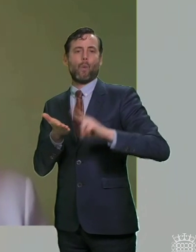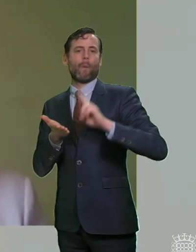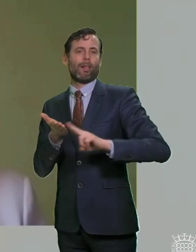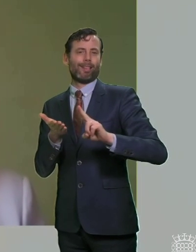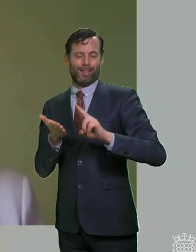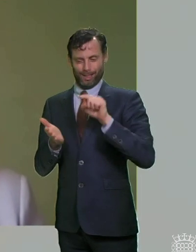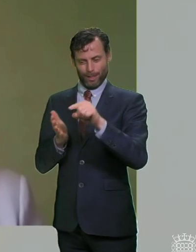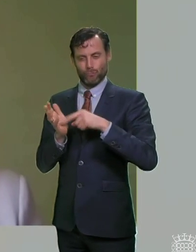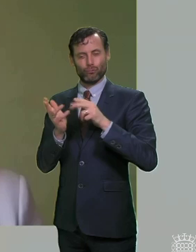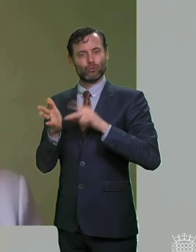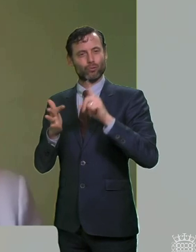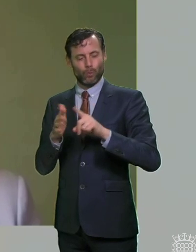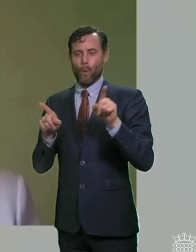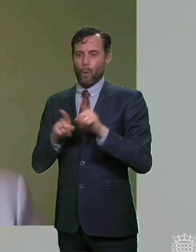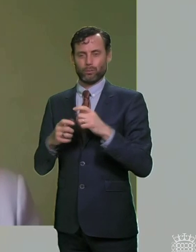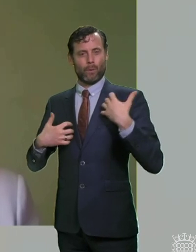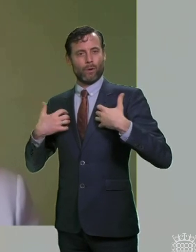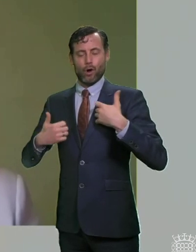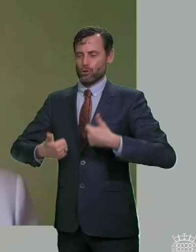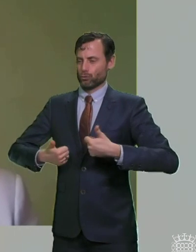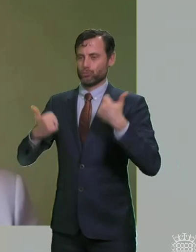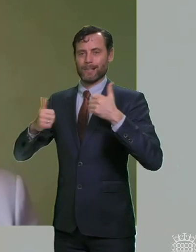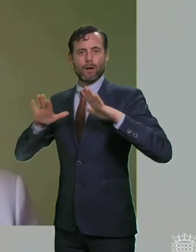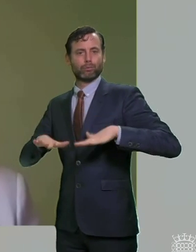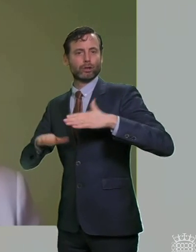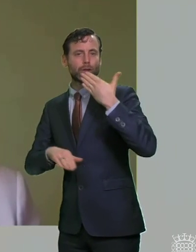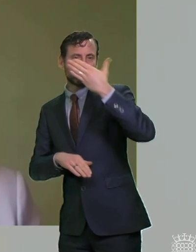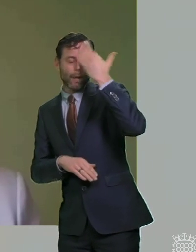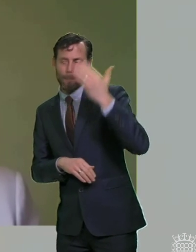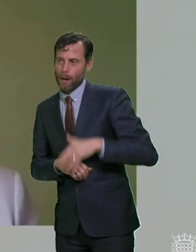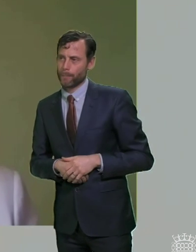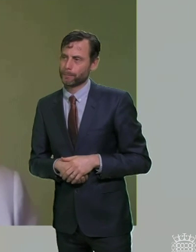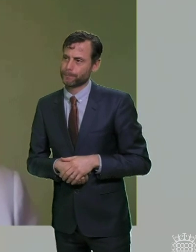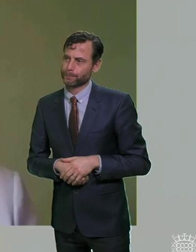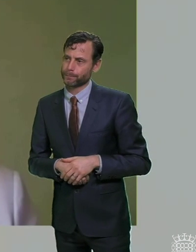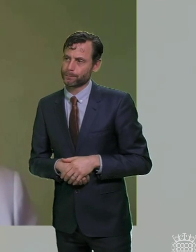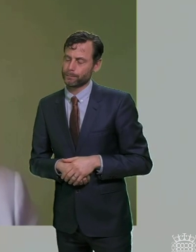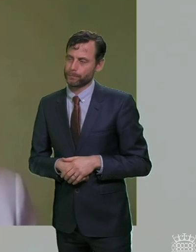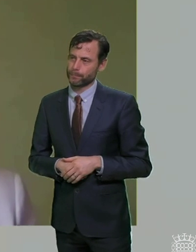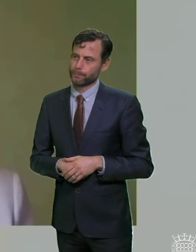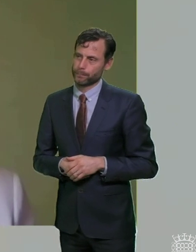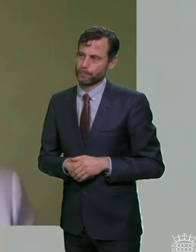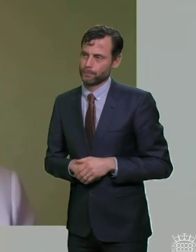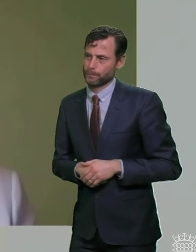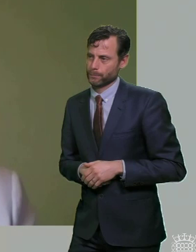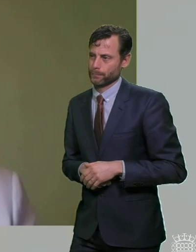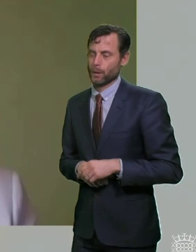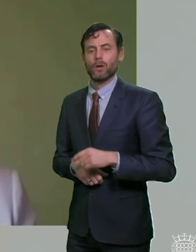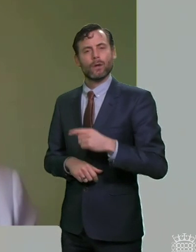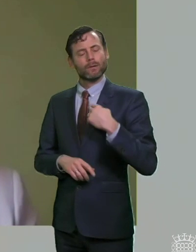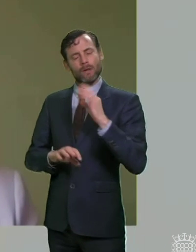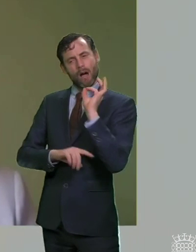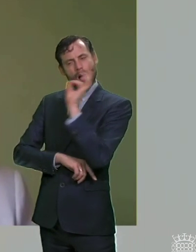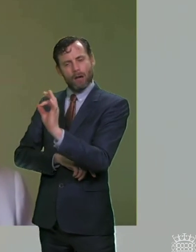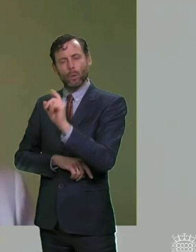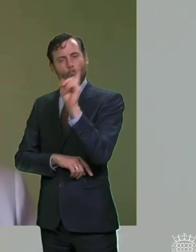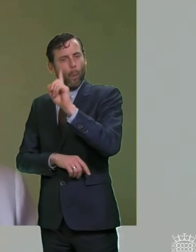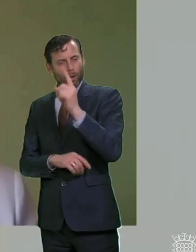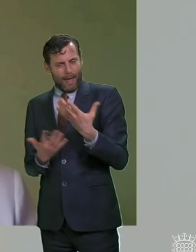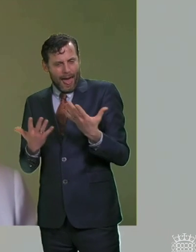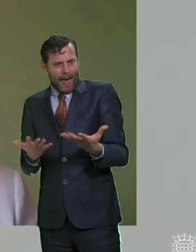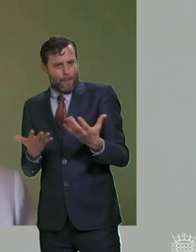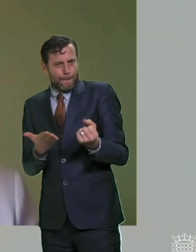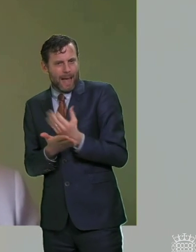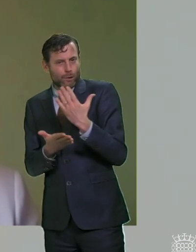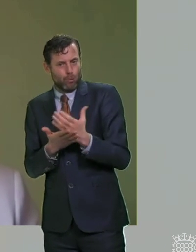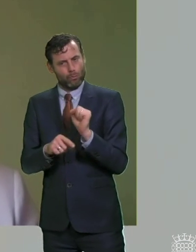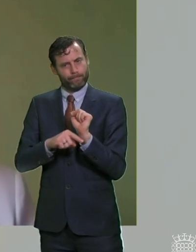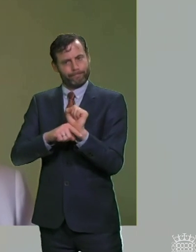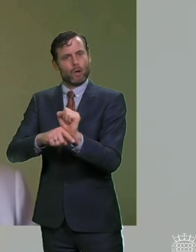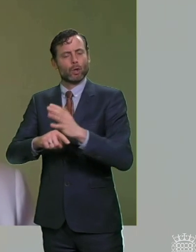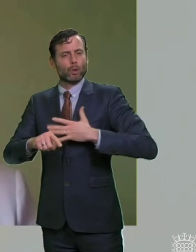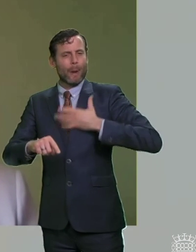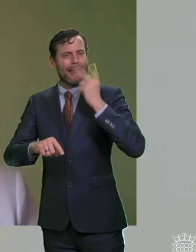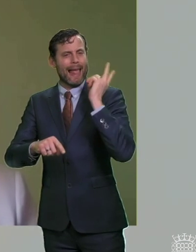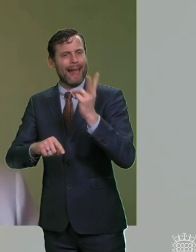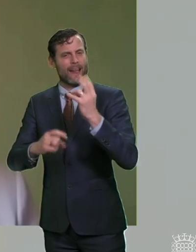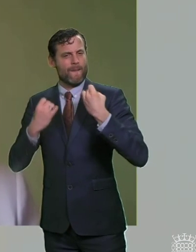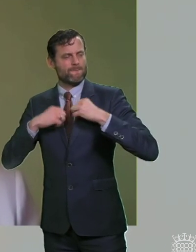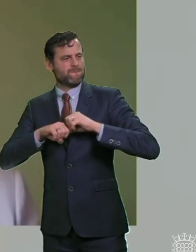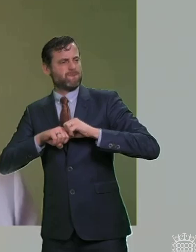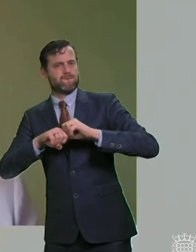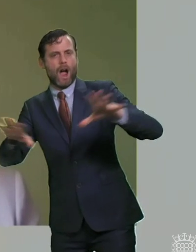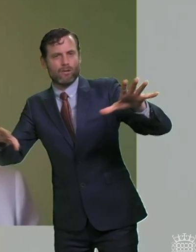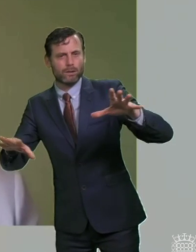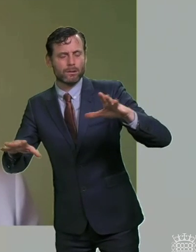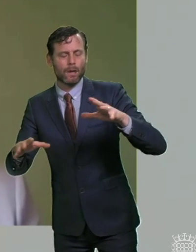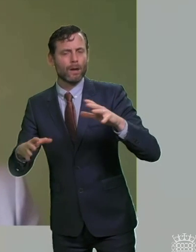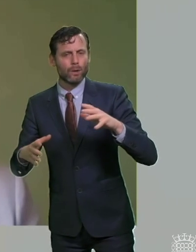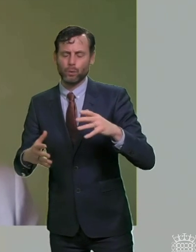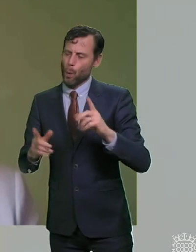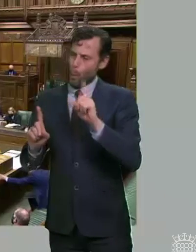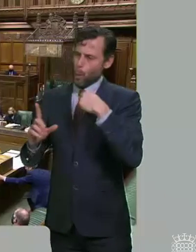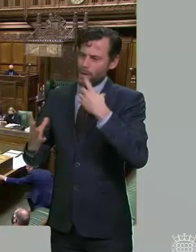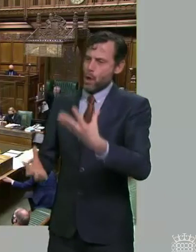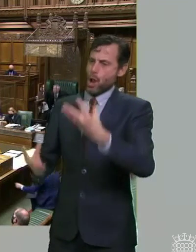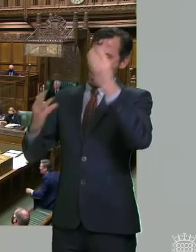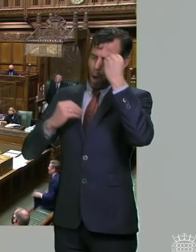Can he inform the House of the pre-emptive actions that the Government are taking to spot, prevent and limit the damage of any future health emergencies, so that local economies in constituencies such as mine have certainty that this will be their last lockdown?